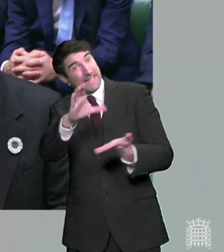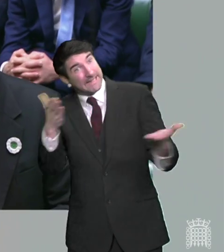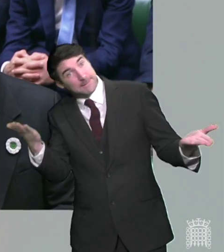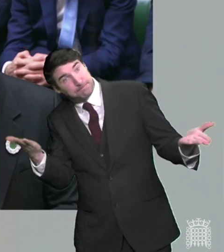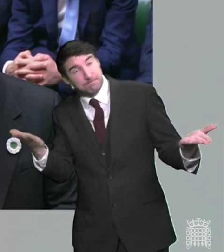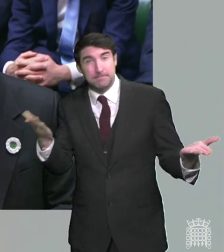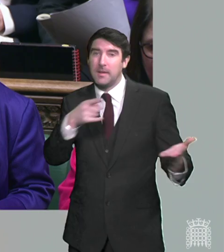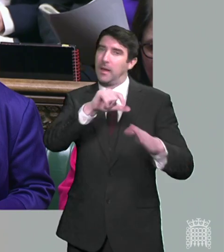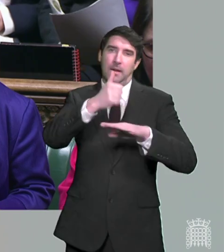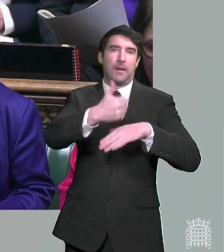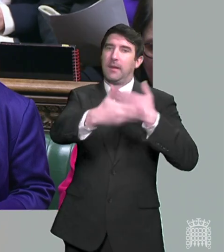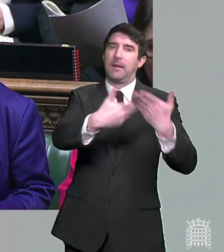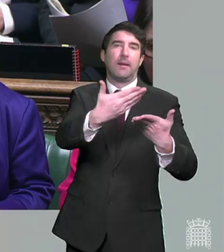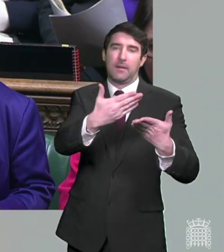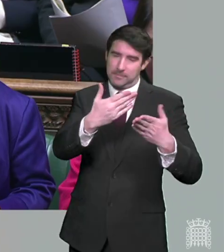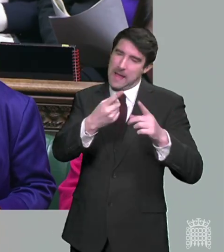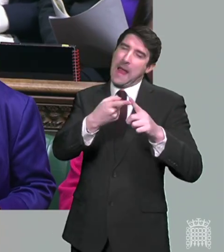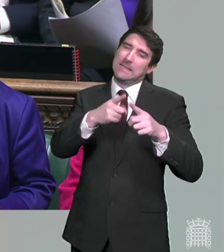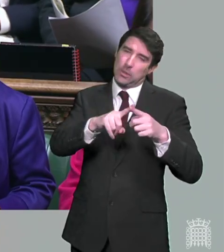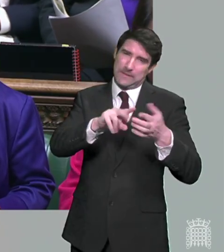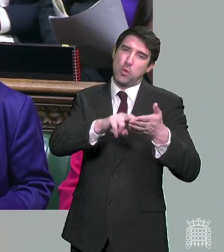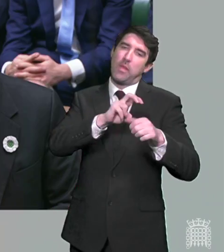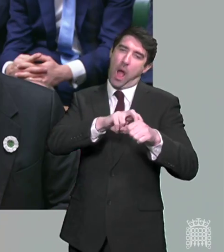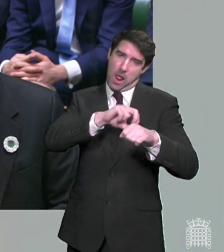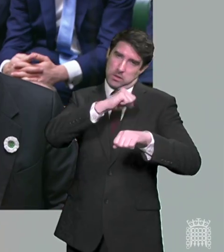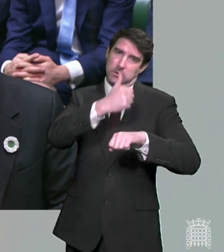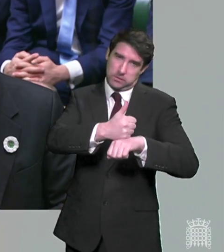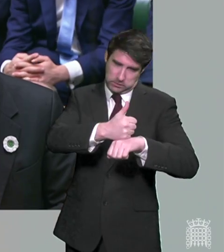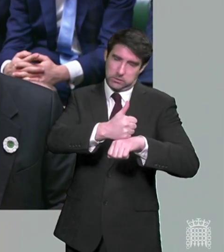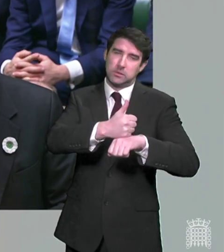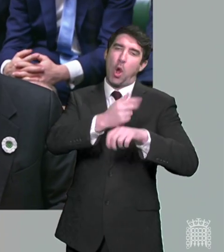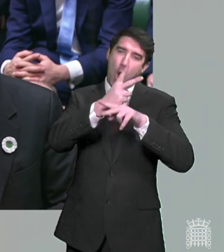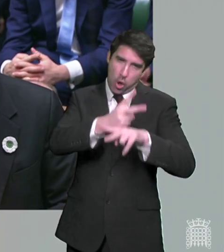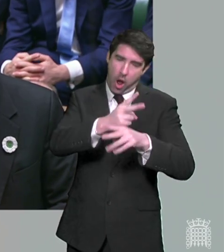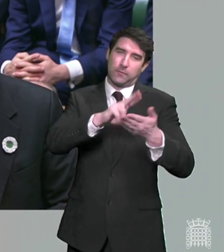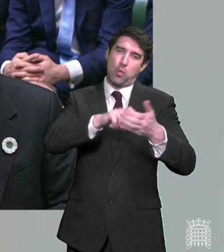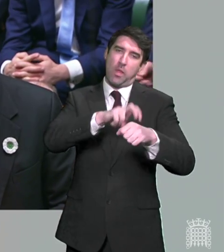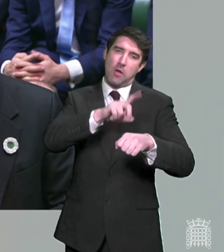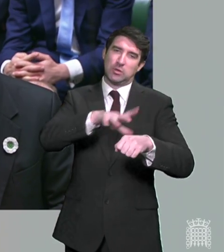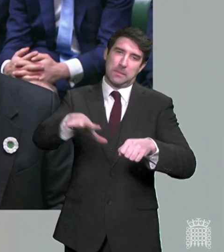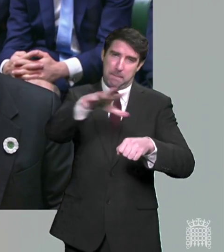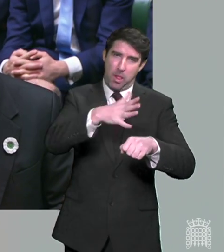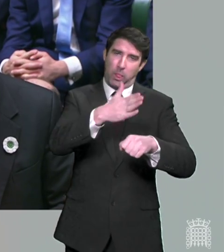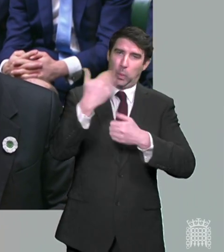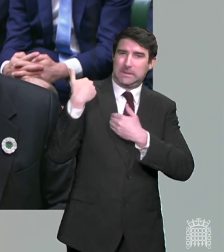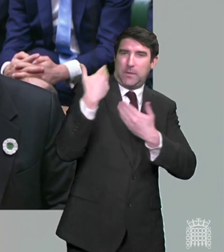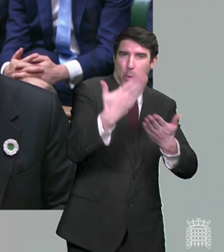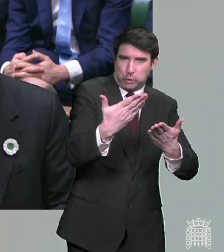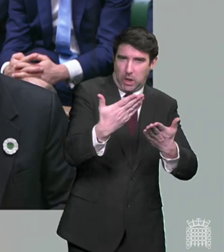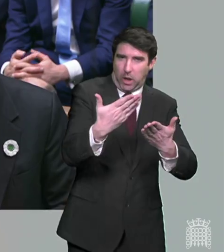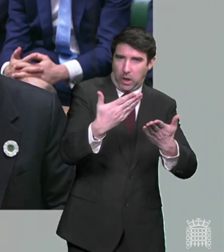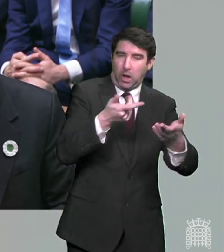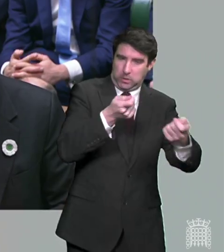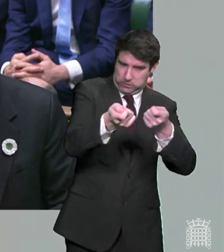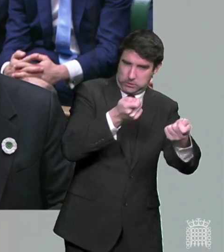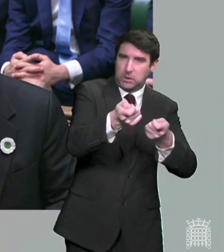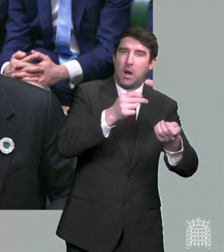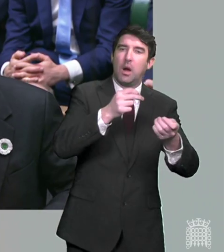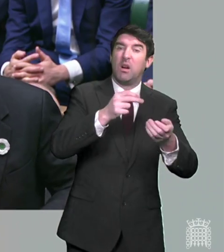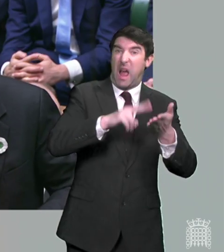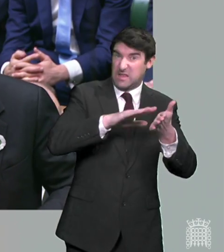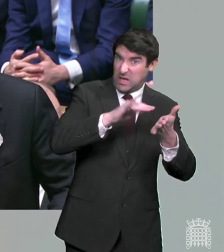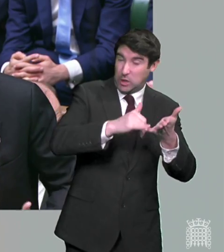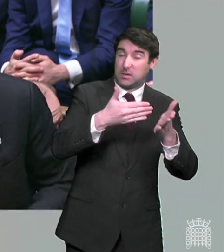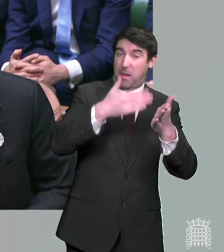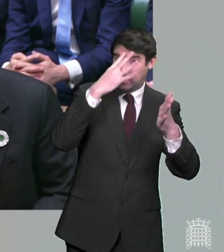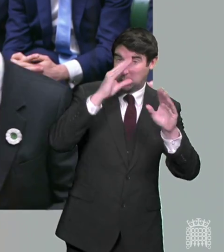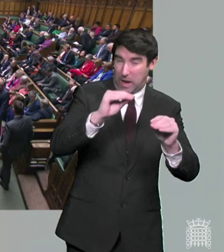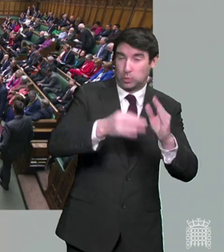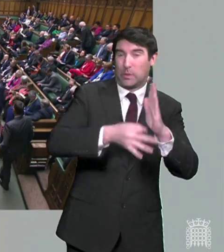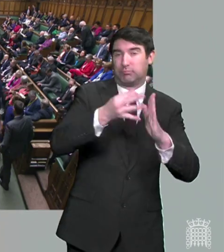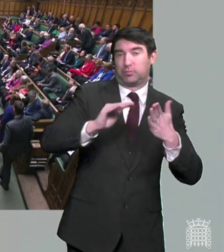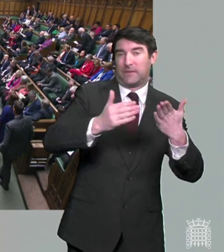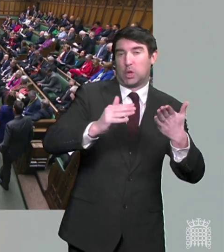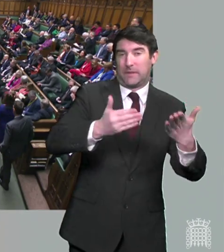What is needed is for the Executive to go back, to serve everyone in Northern Ireland by dealing with the systemic transformation that is needed in the health service, and indeed in education, to make things work for everyone.